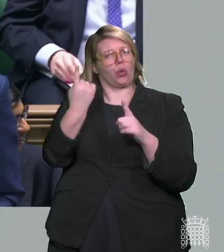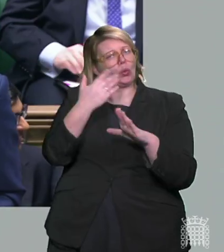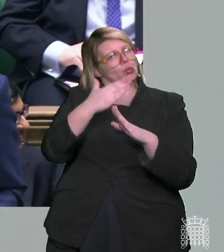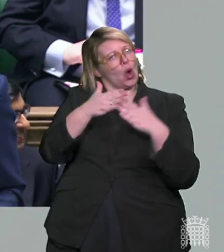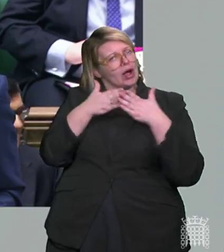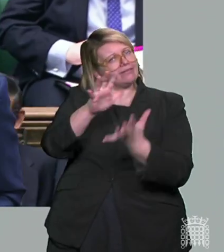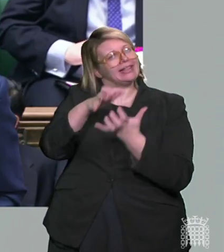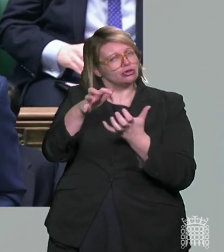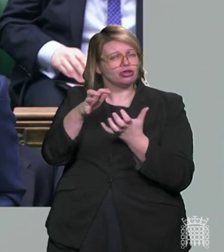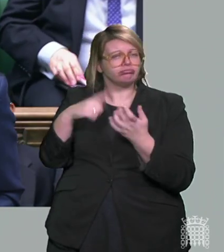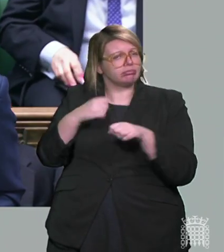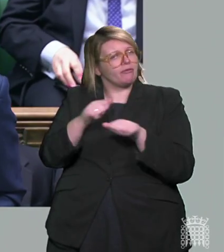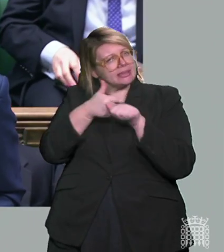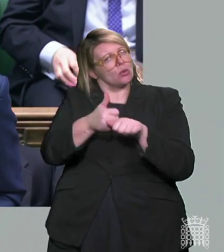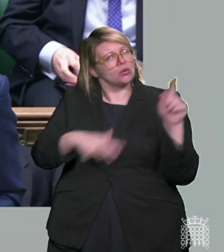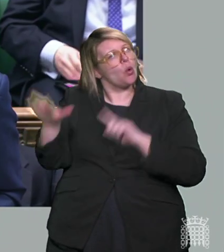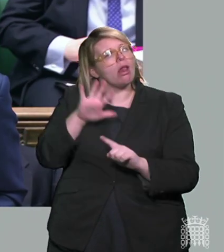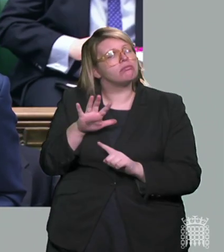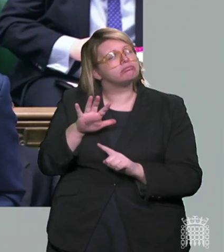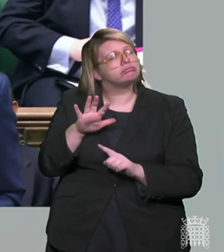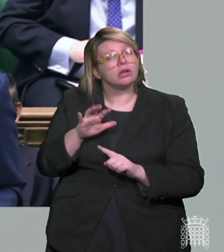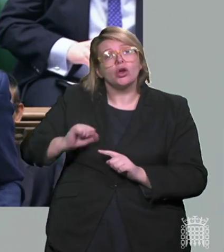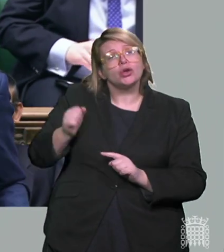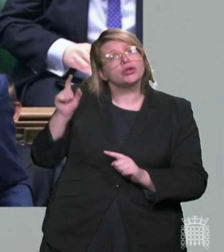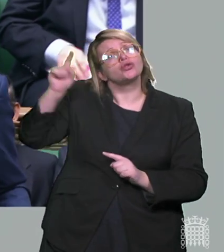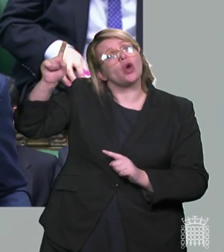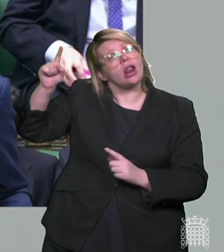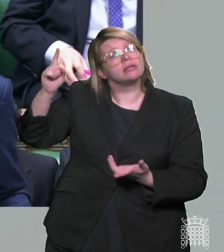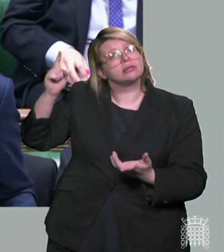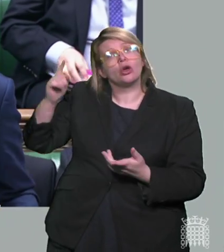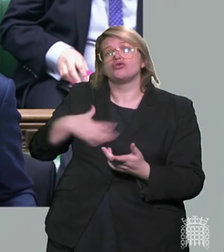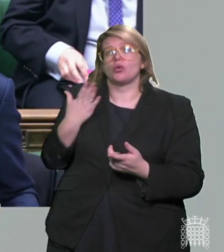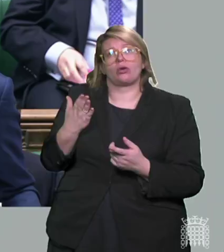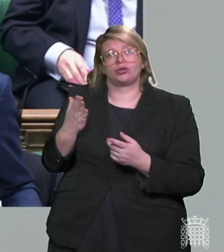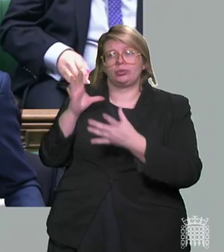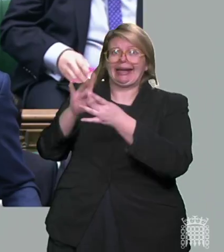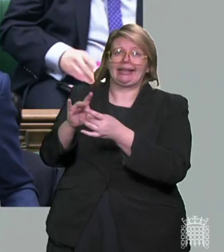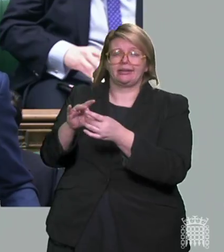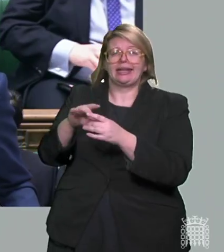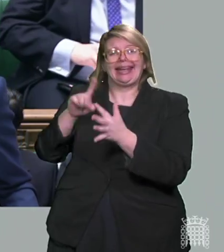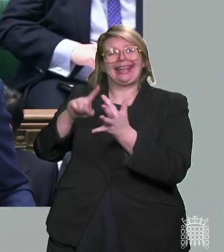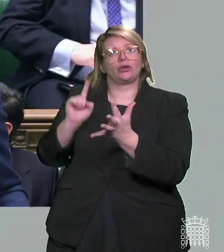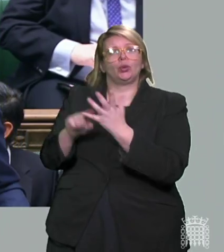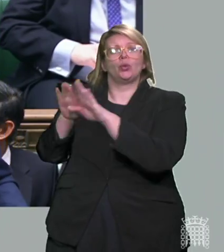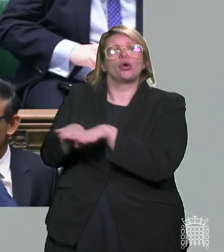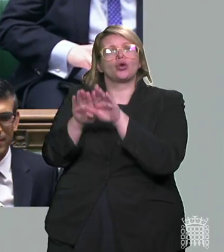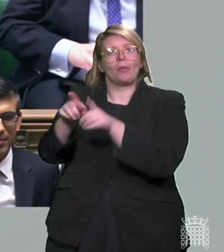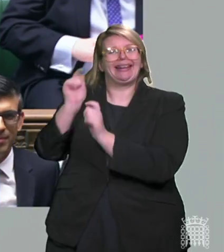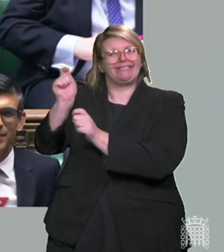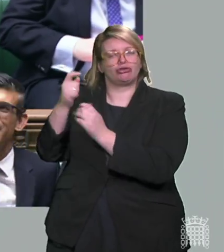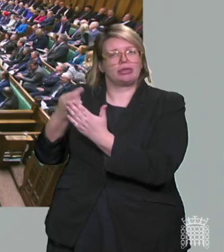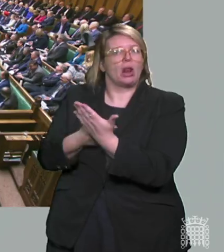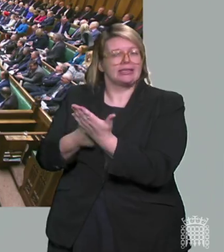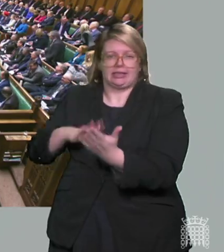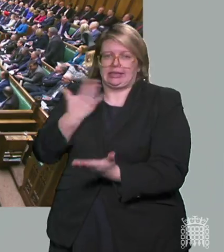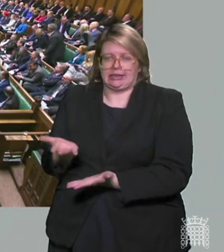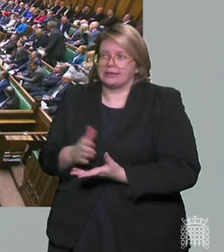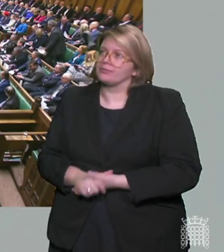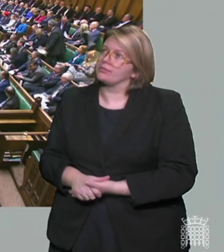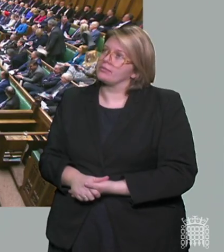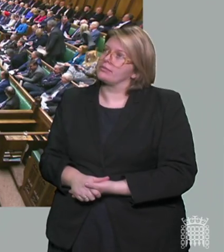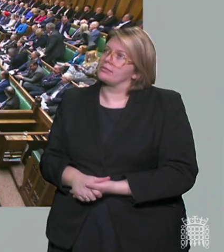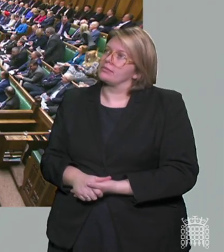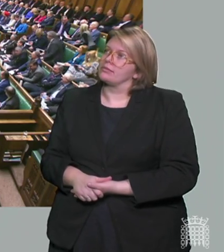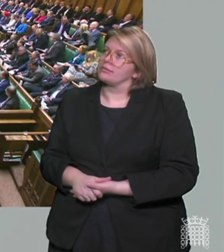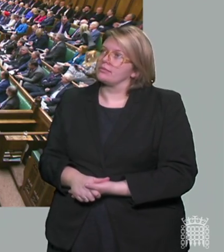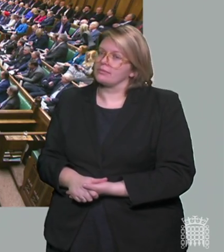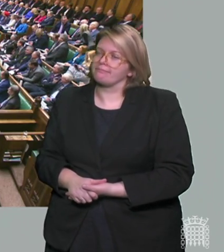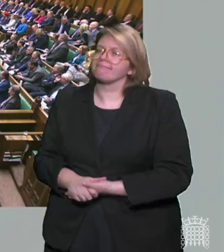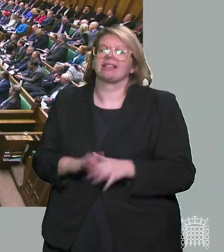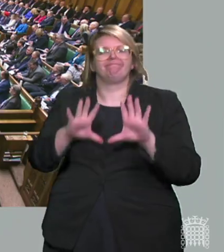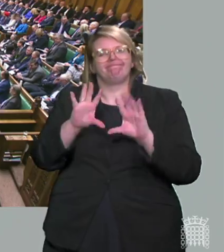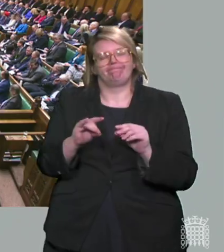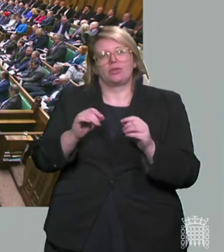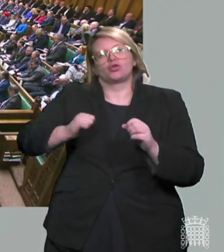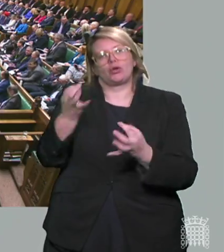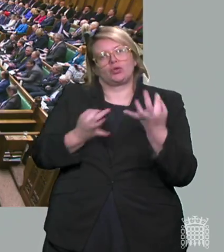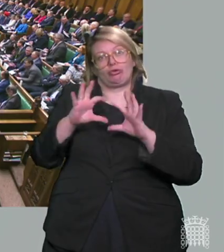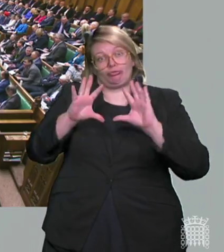I am clear that none of the fishing communities in Scotland wishes to go back into the common fisheries policy, which the SNP advocates.